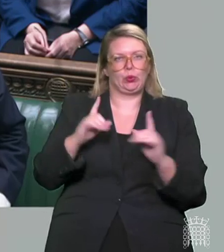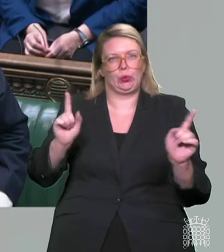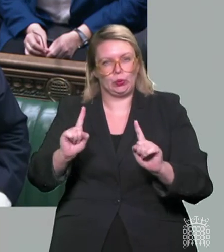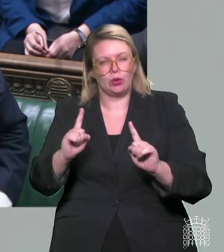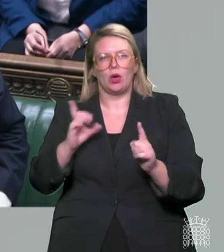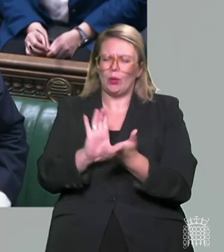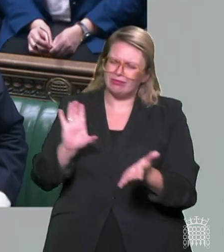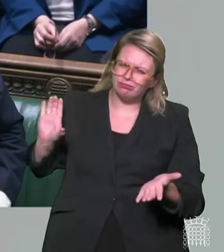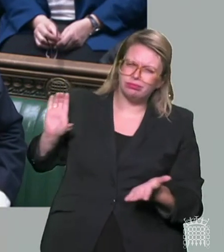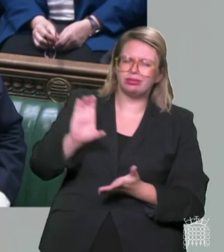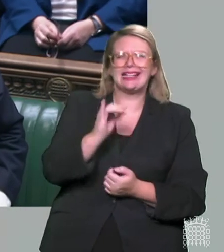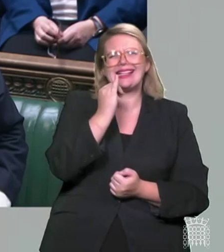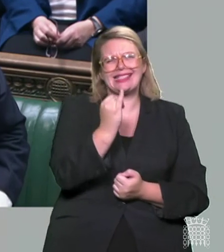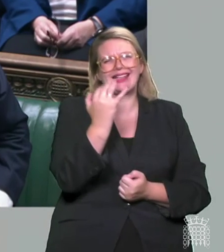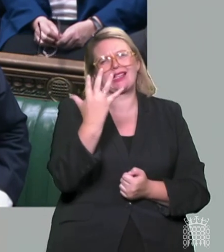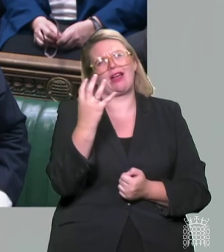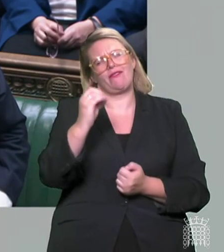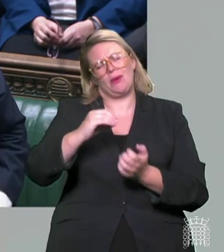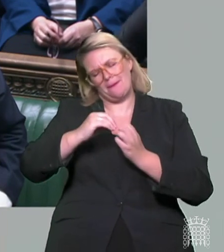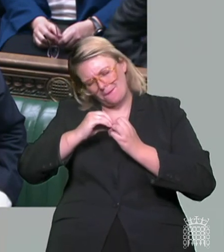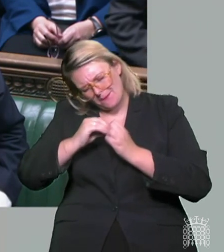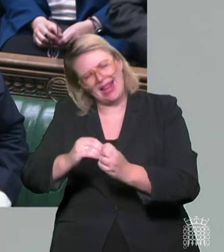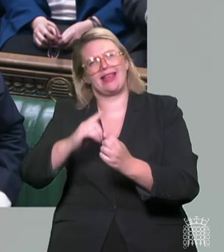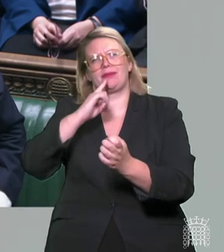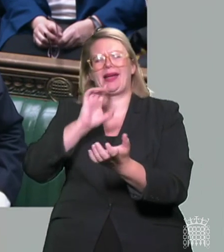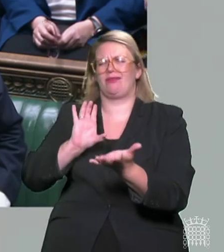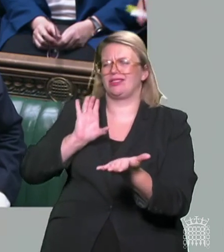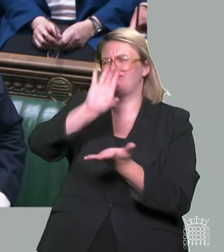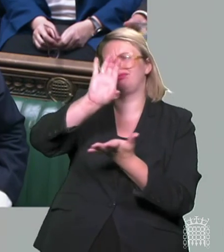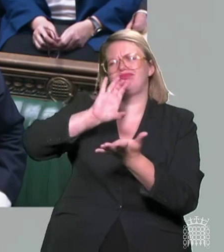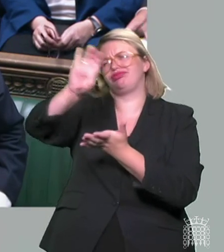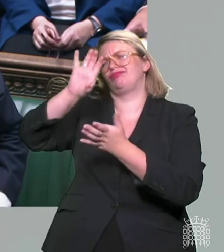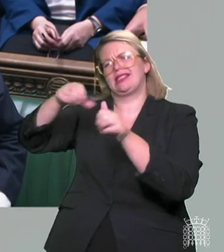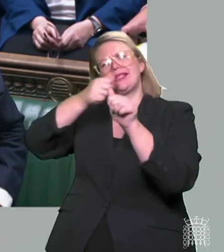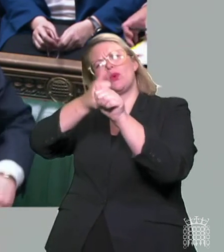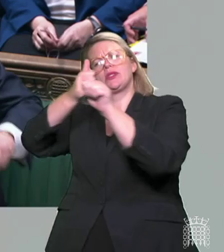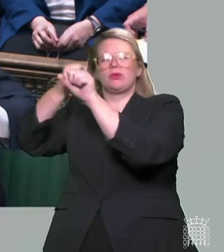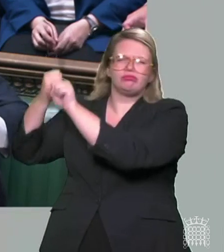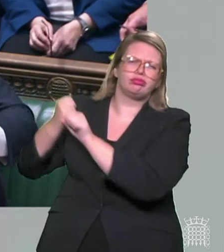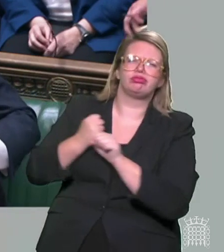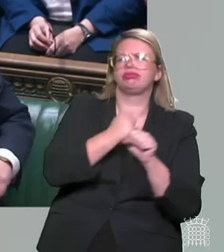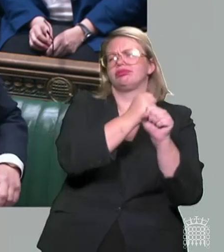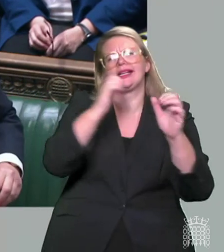We are helping people—helping to lift the aspirations and opportunities of people up and down the country.